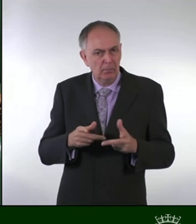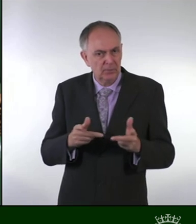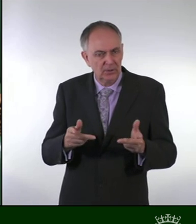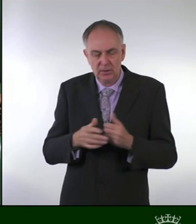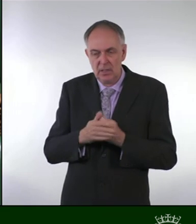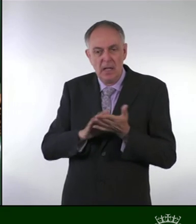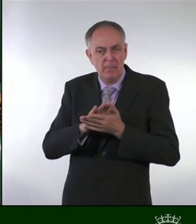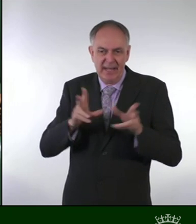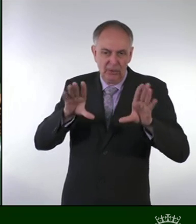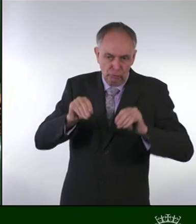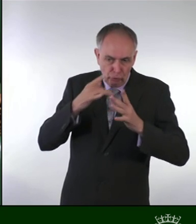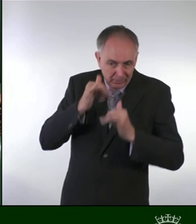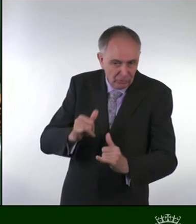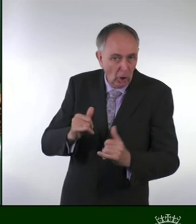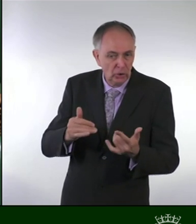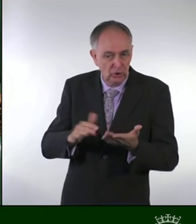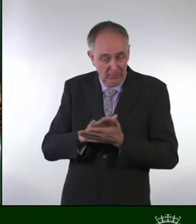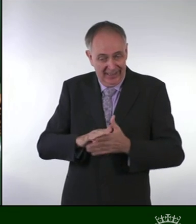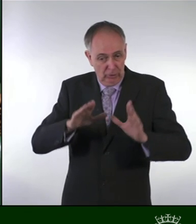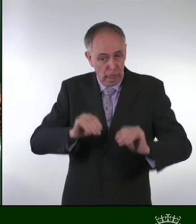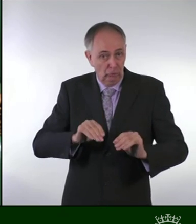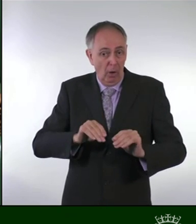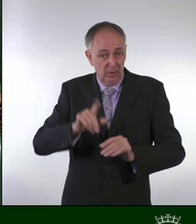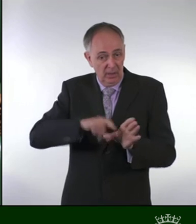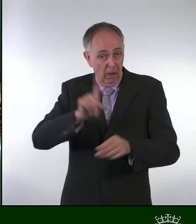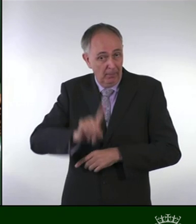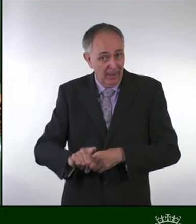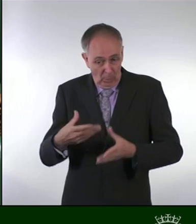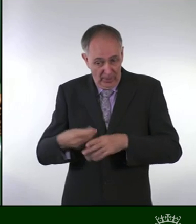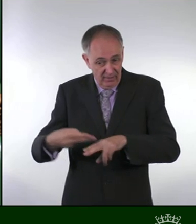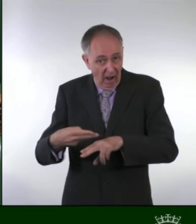use of stop-and-search to stop young kids carrying knives.